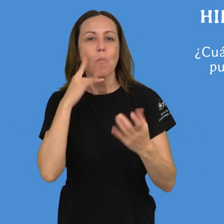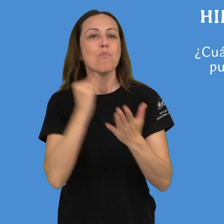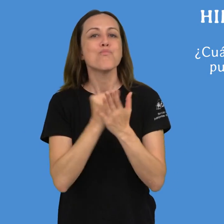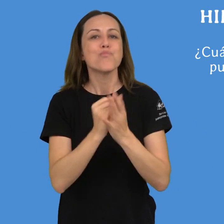probar